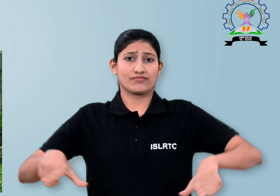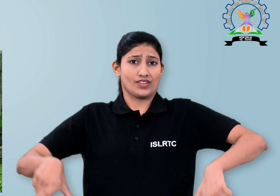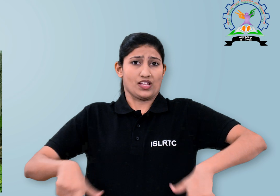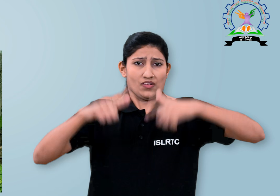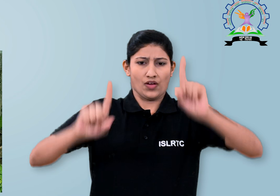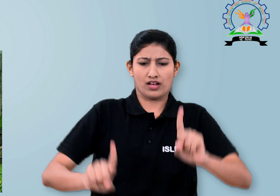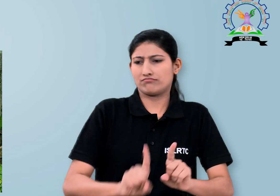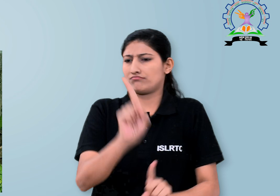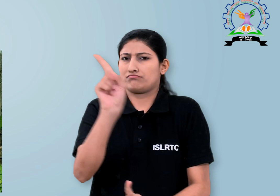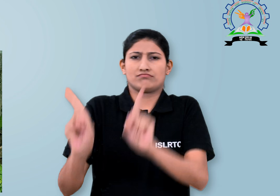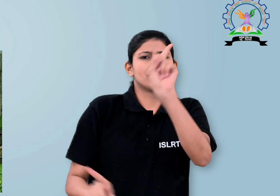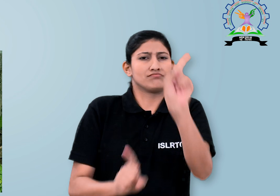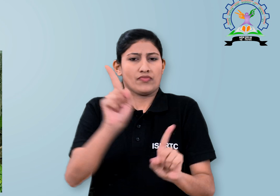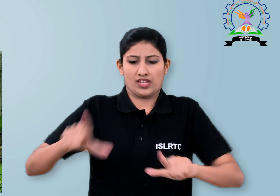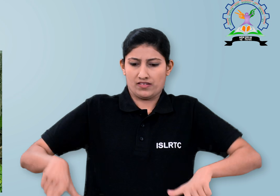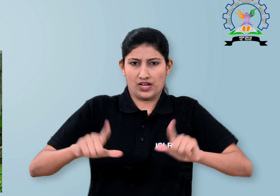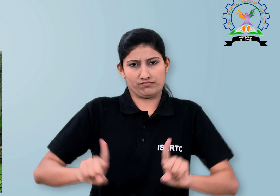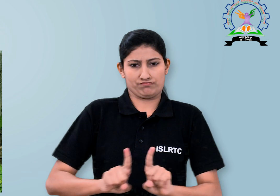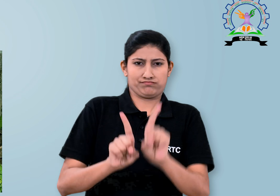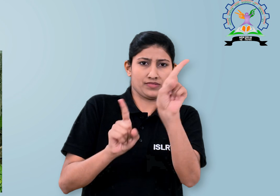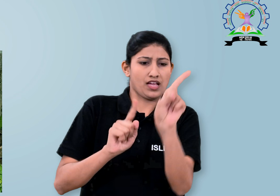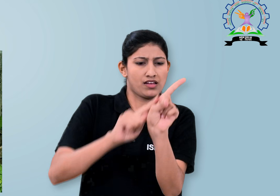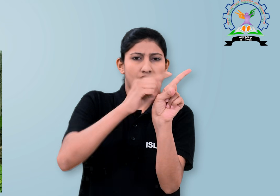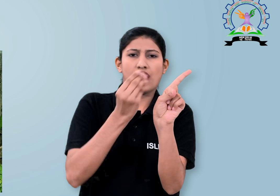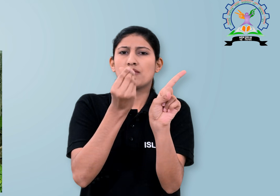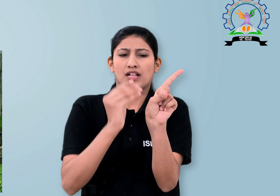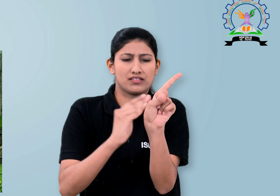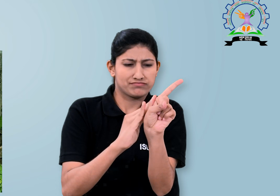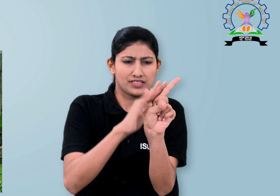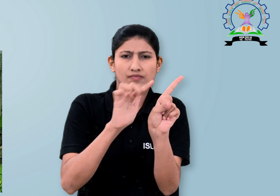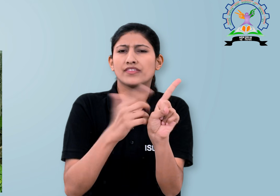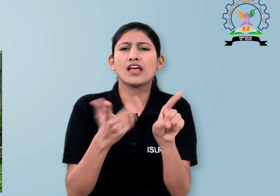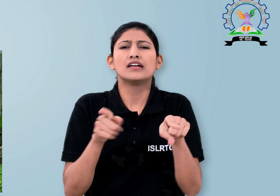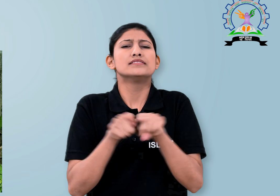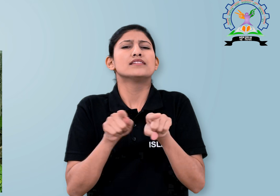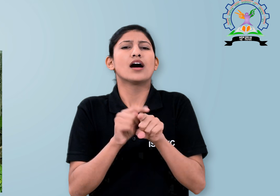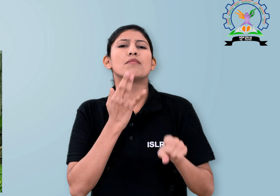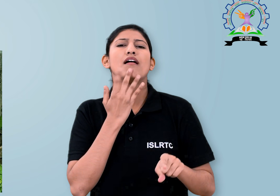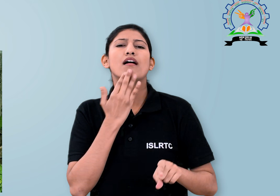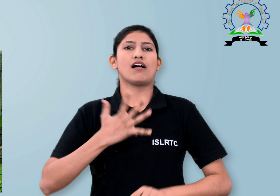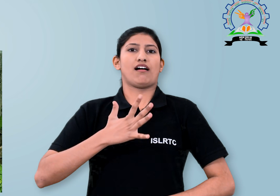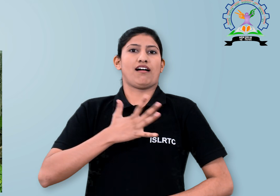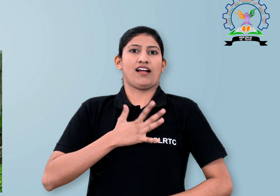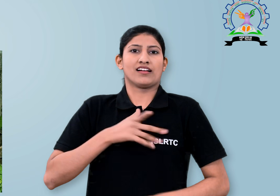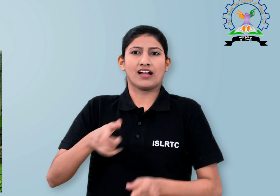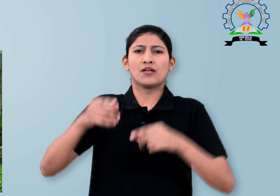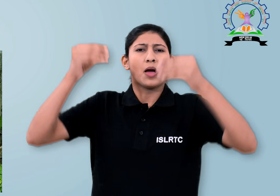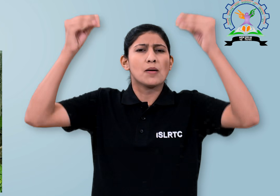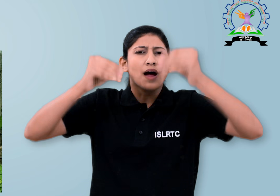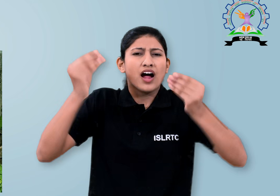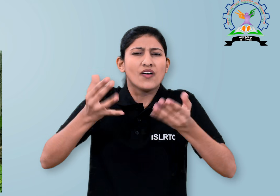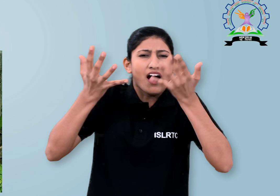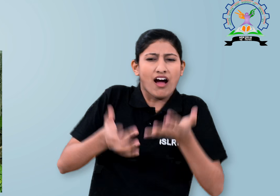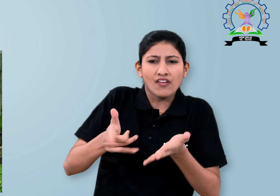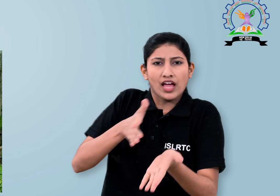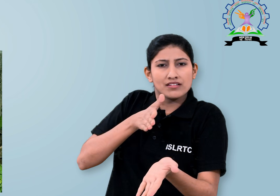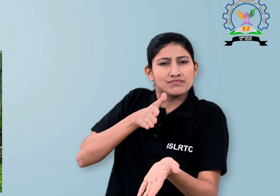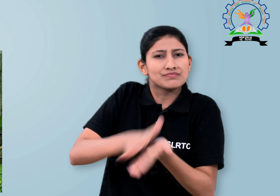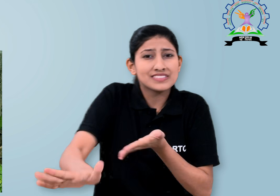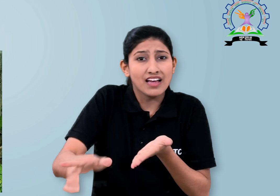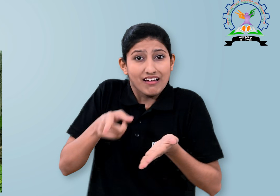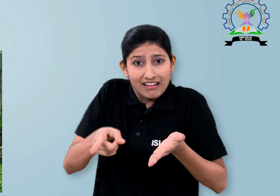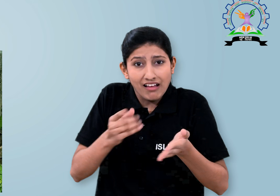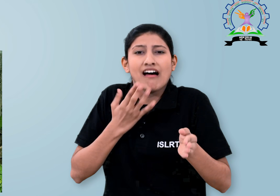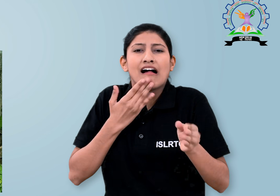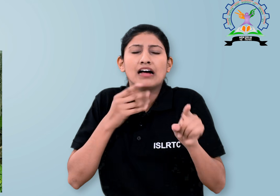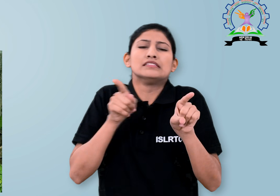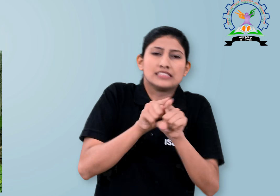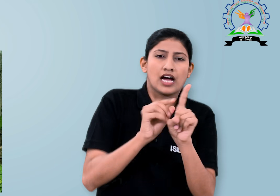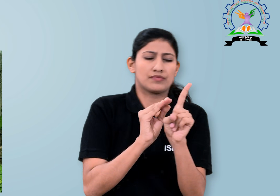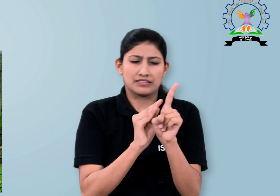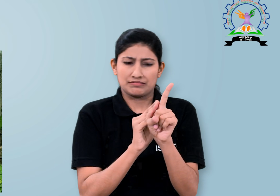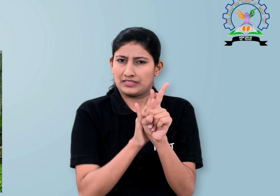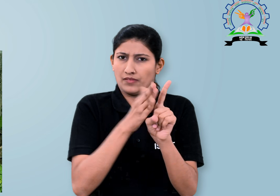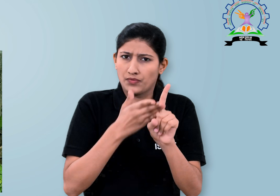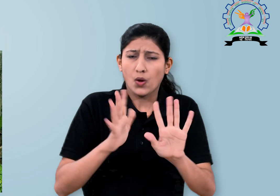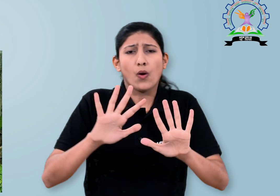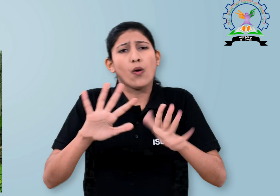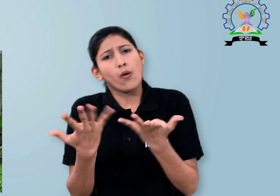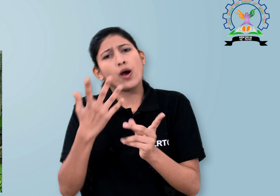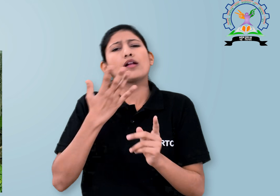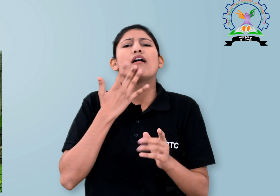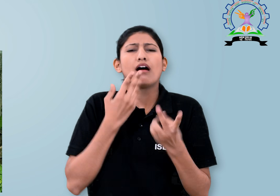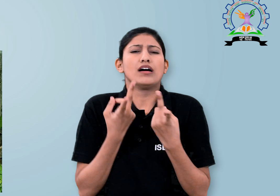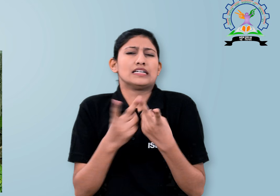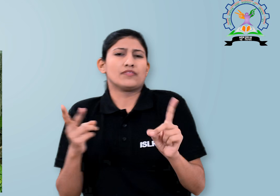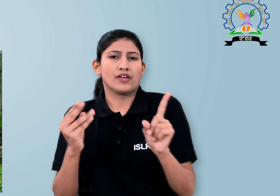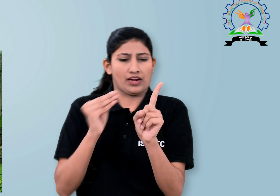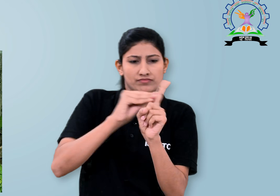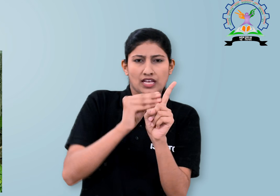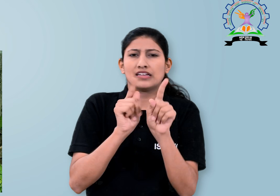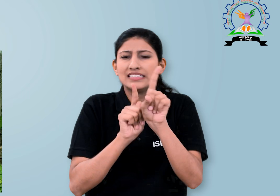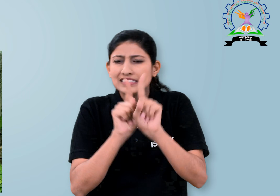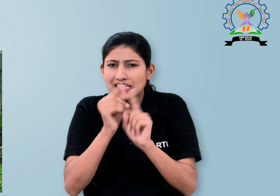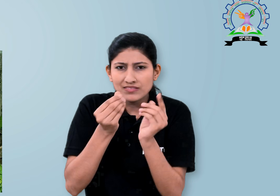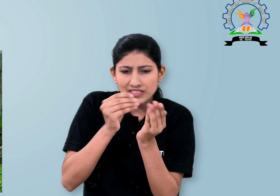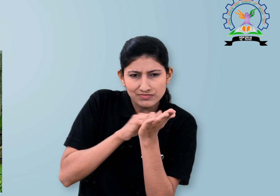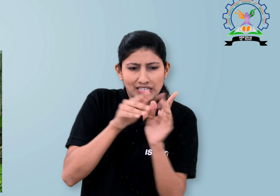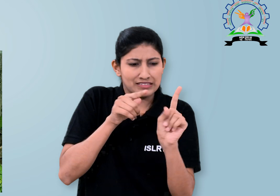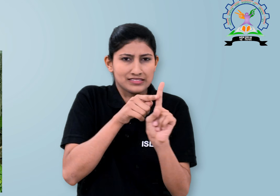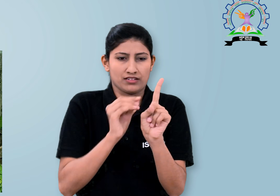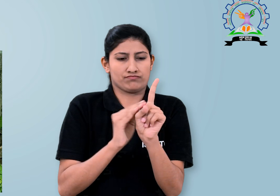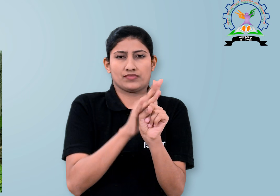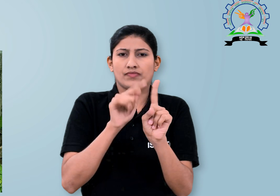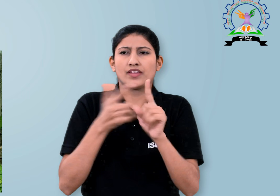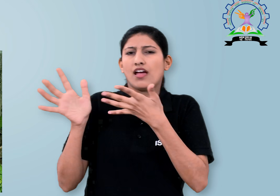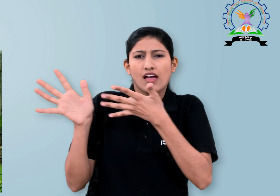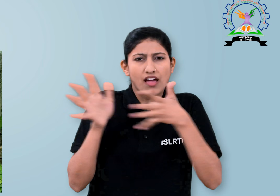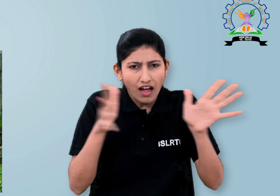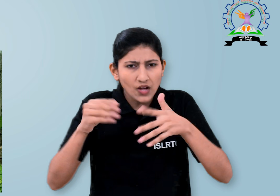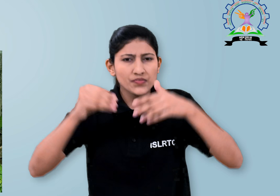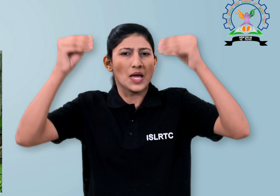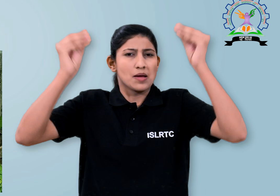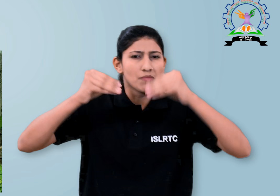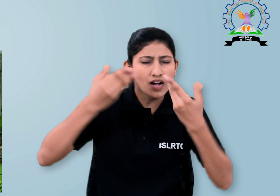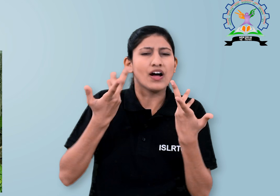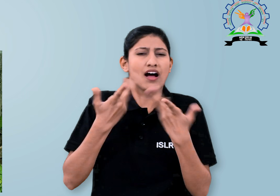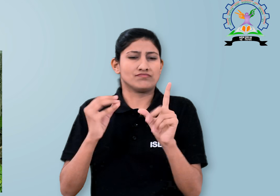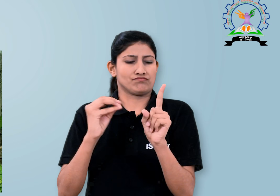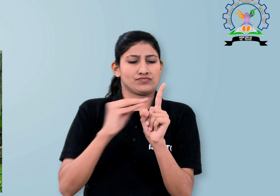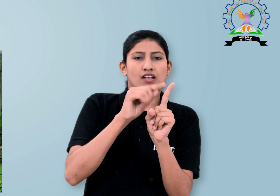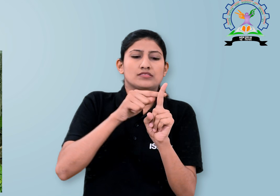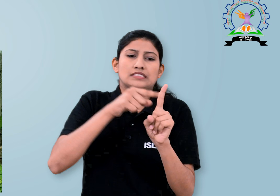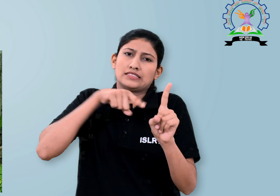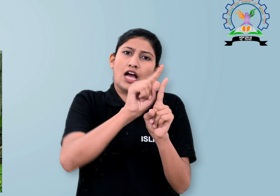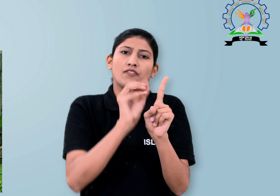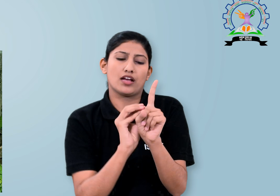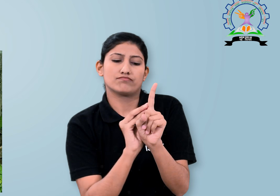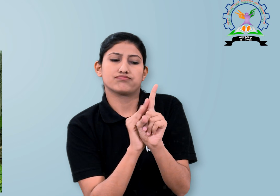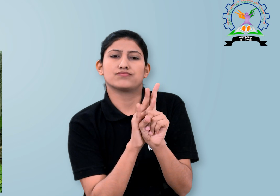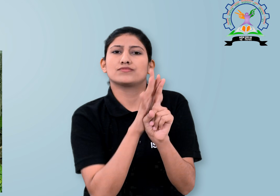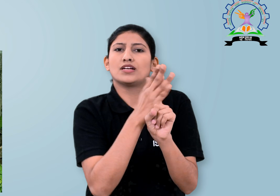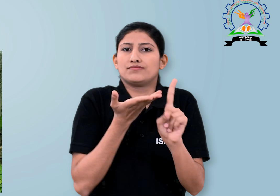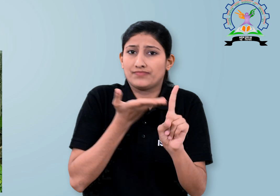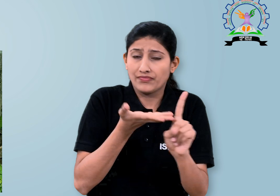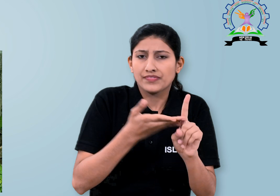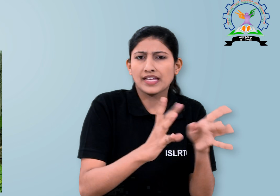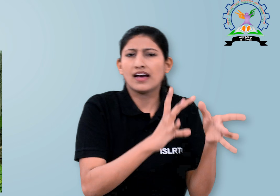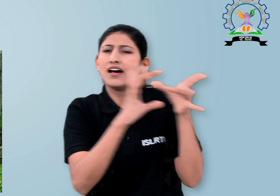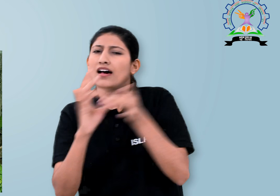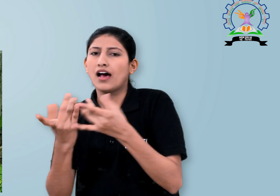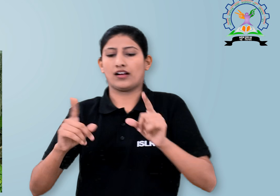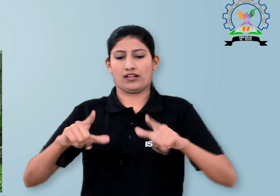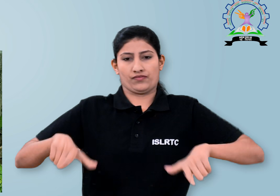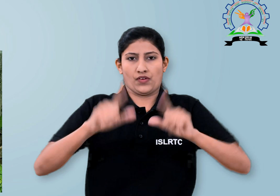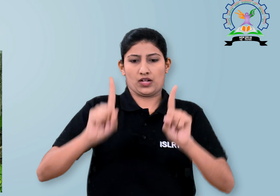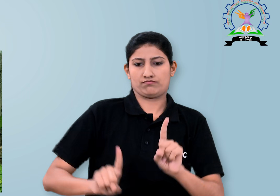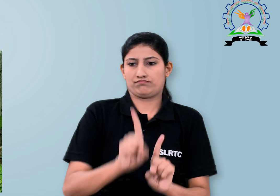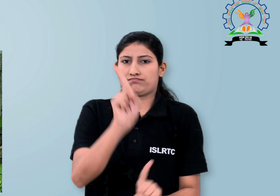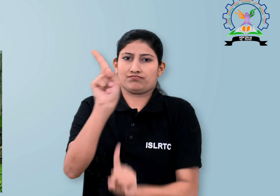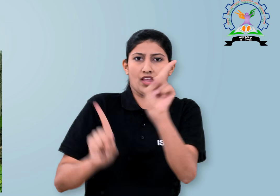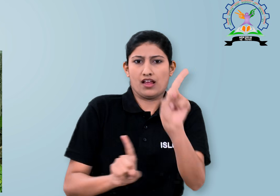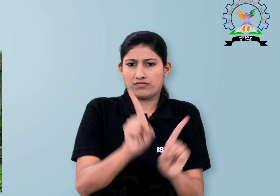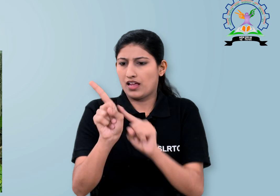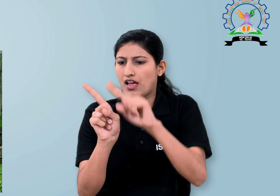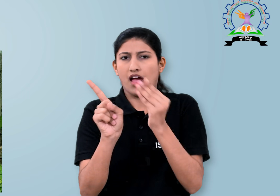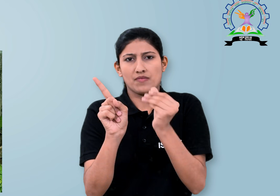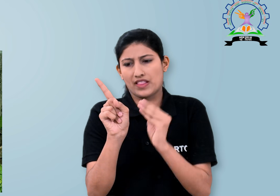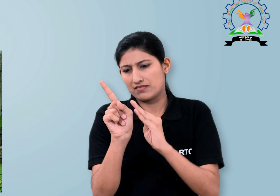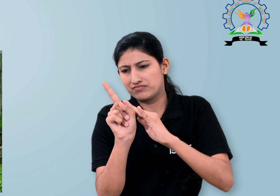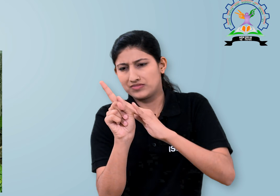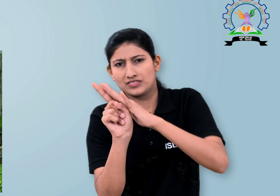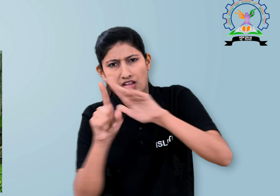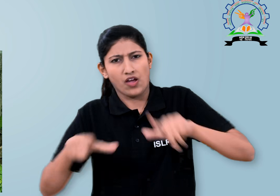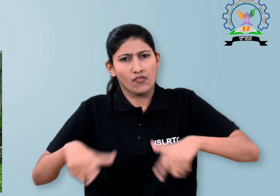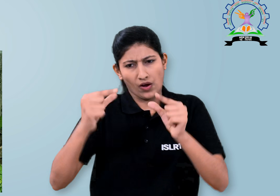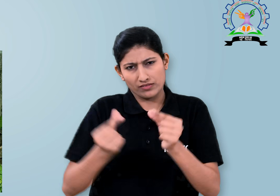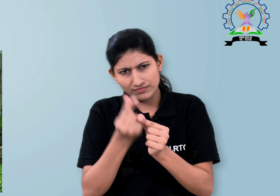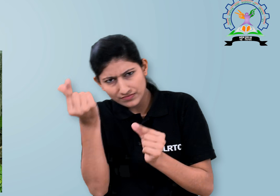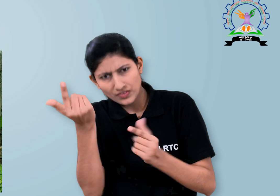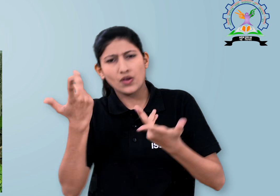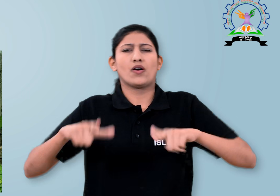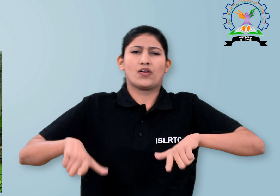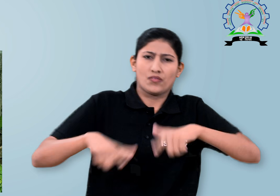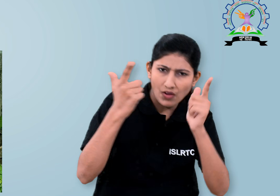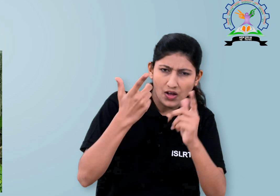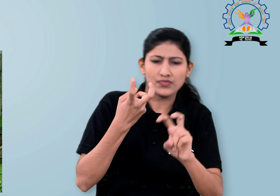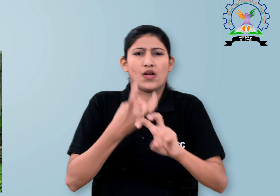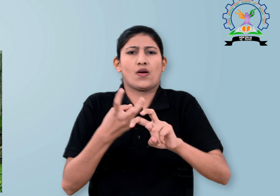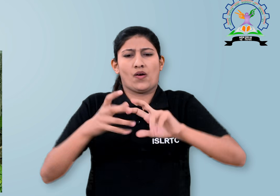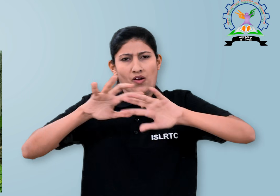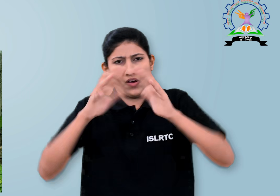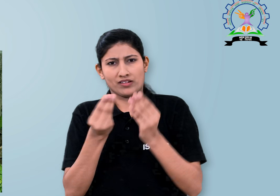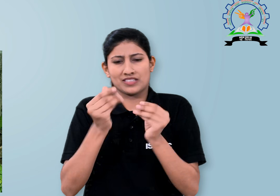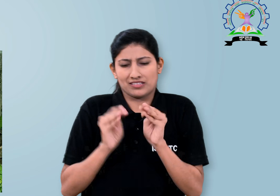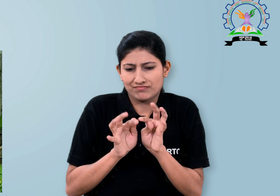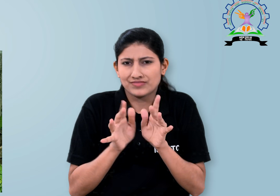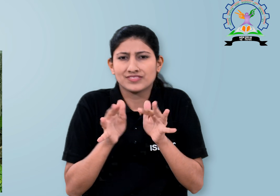A plant-like organism that generally clings to rocks, walls or trees.